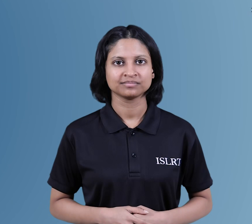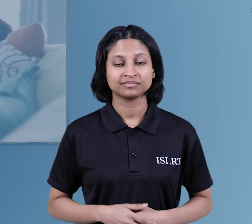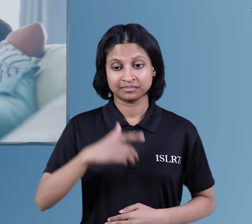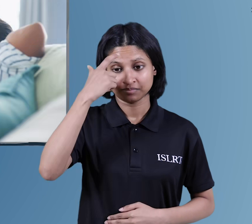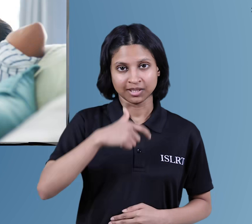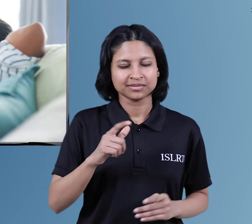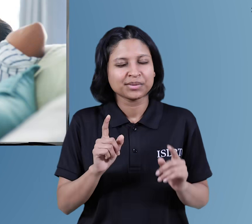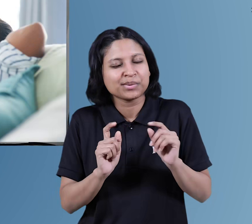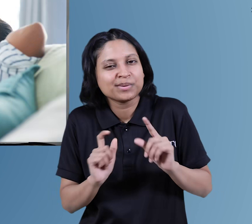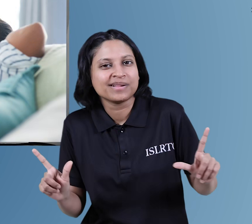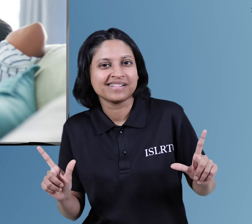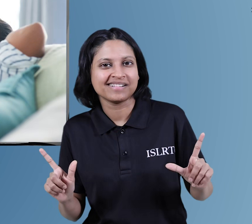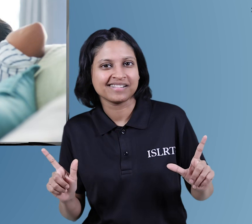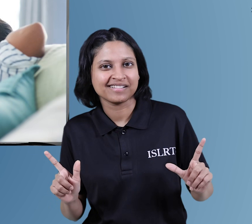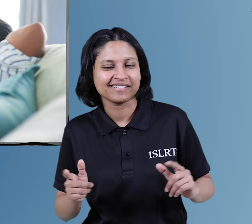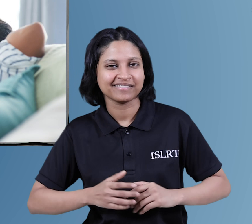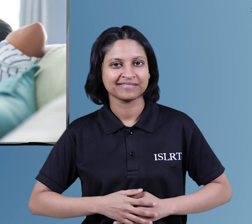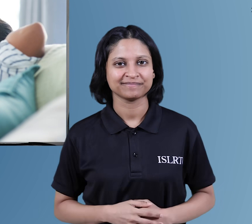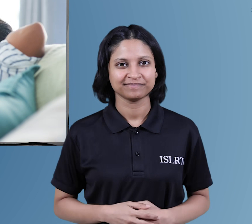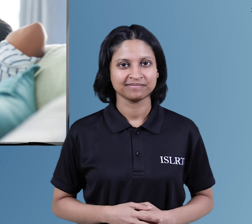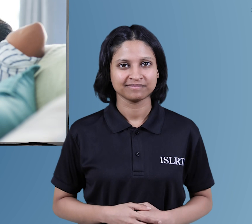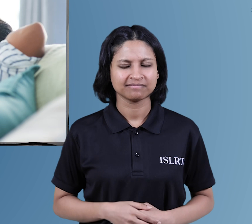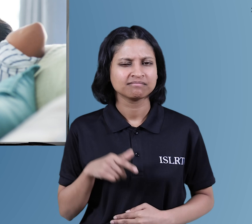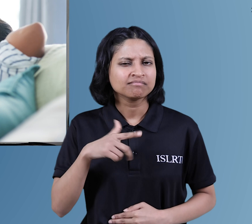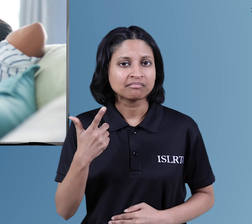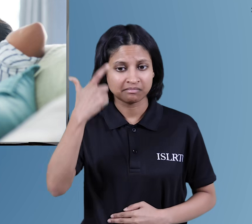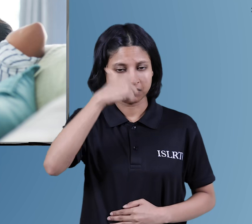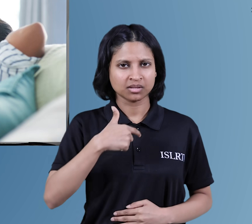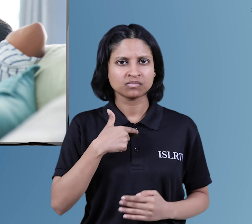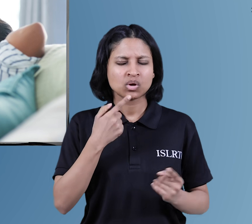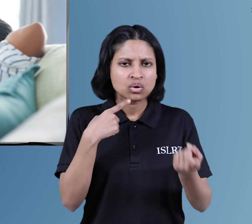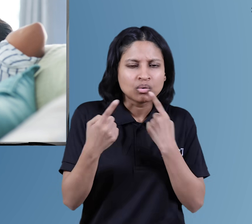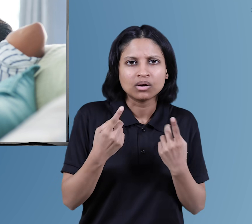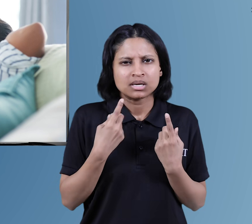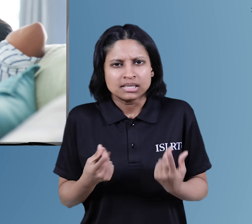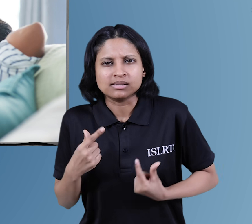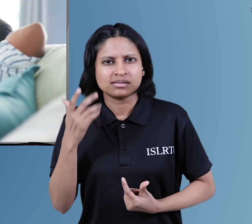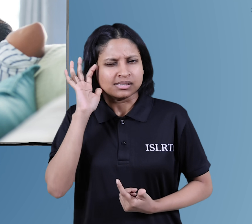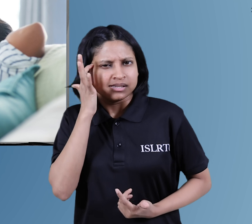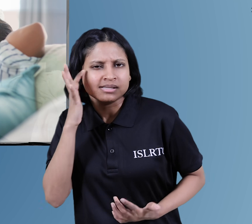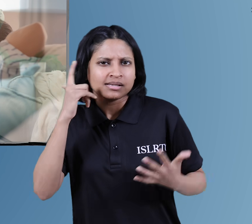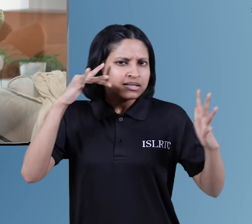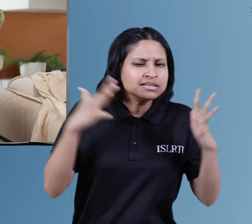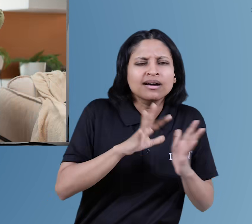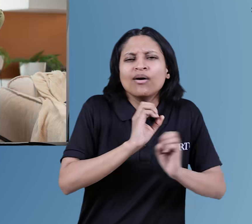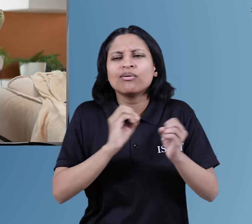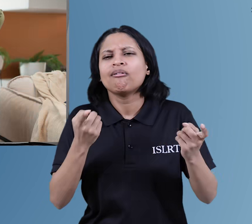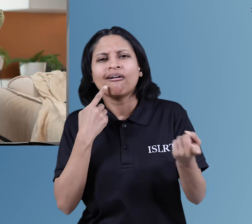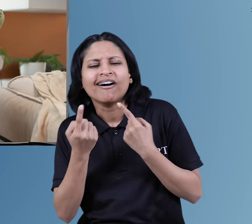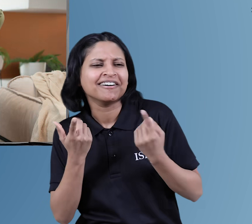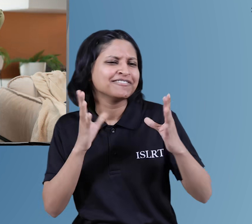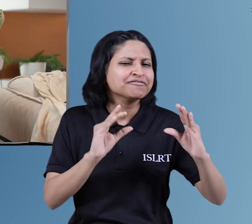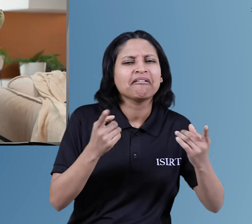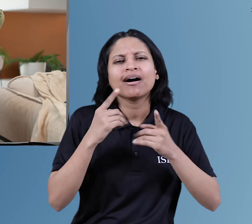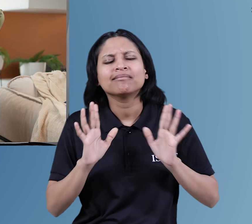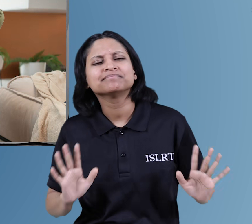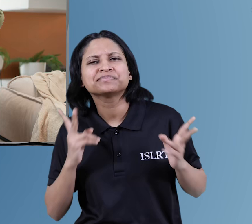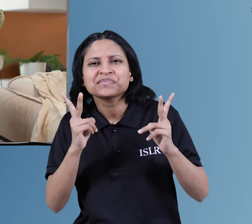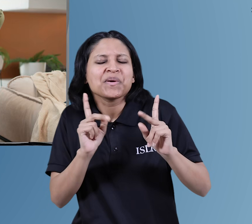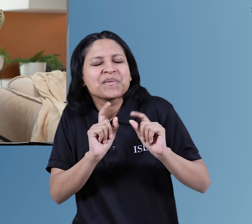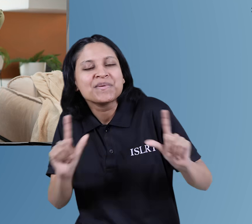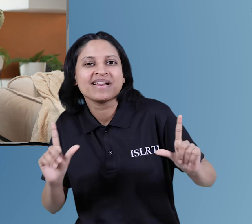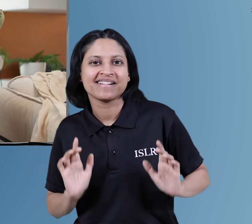Easy going Easy going means being relaxed and not easily upset or stressed.